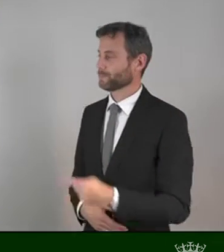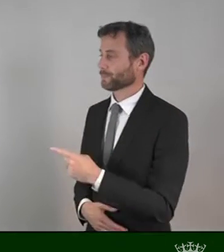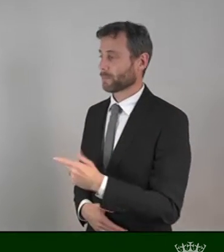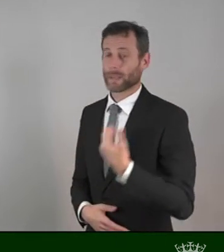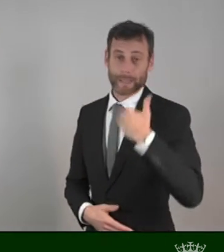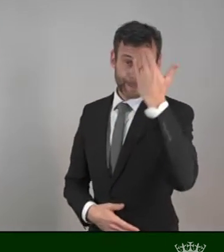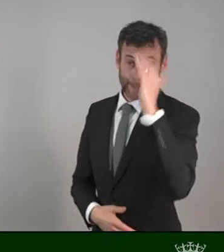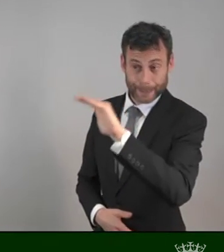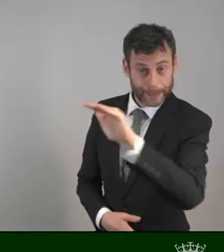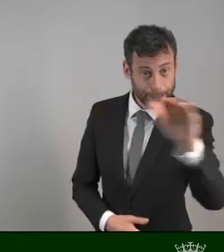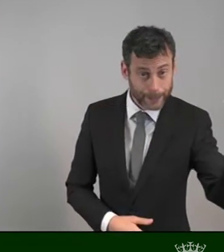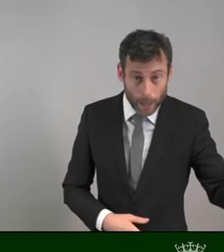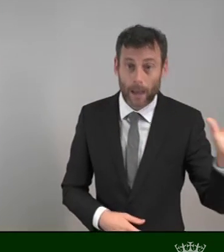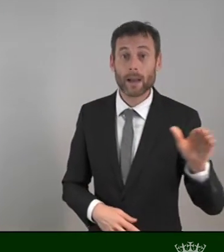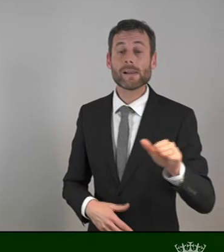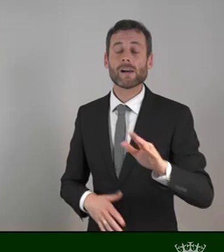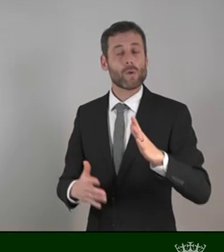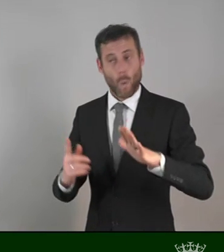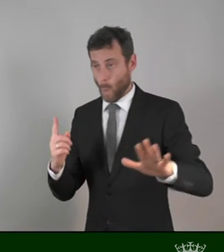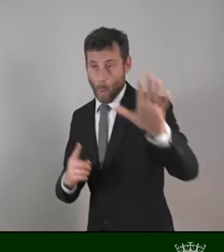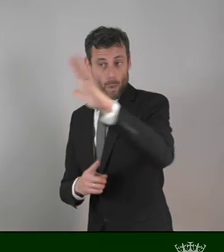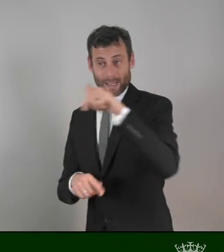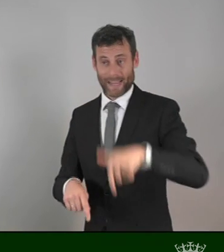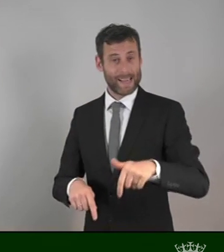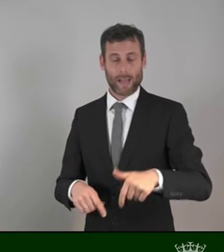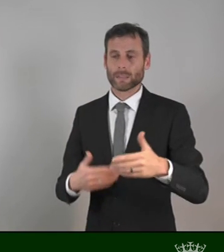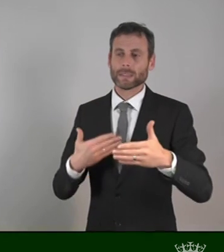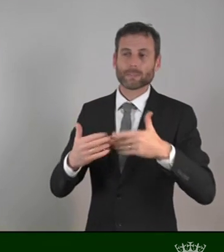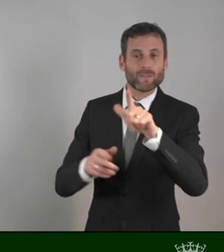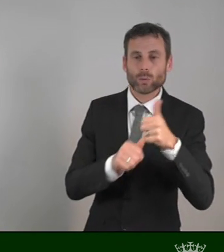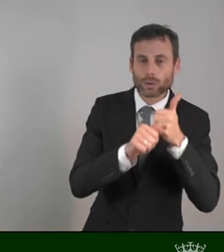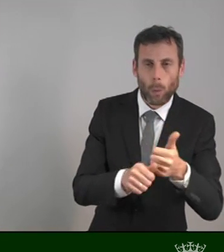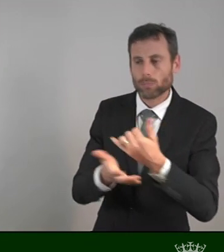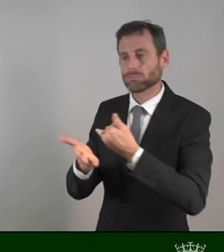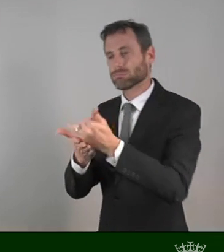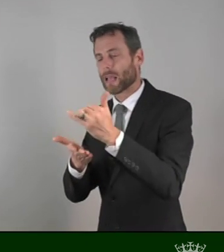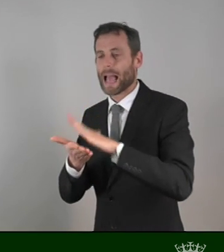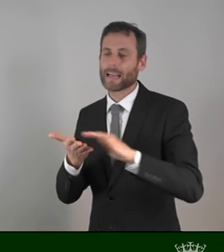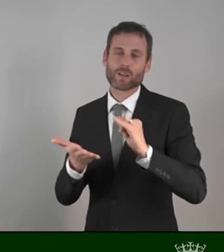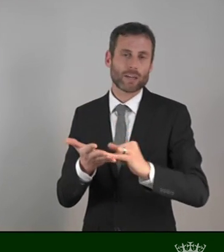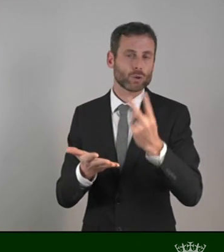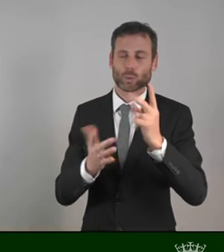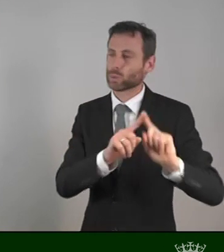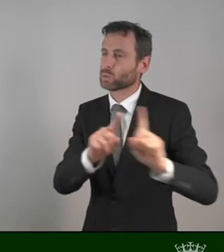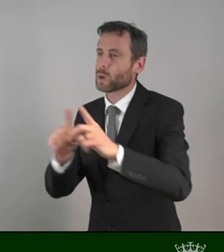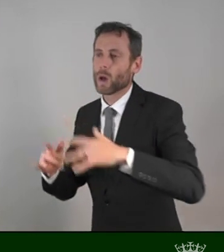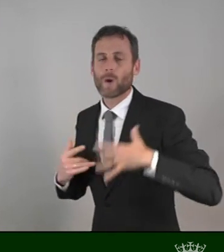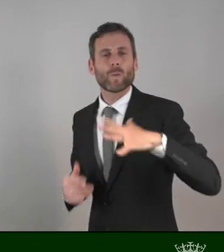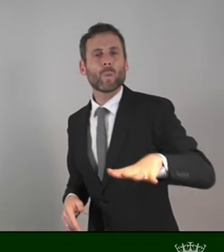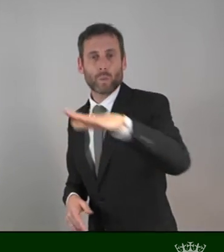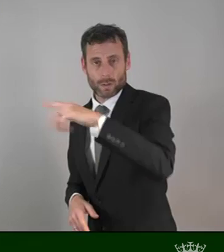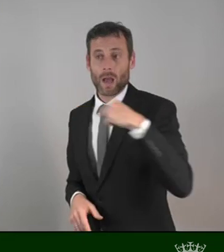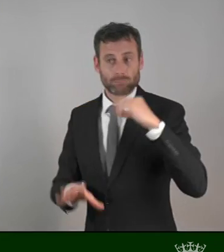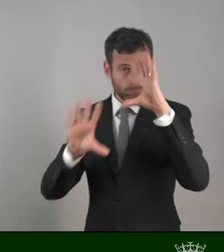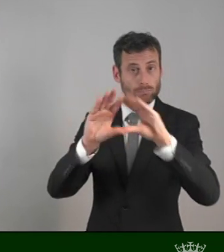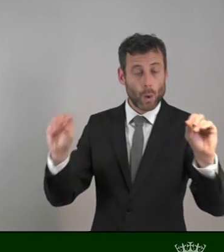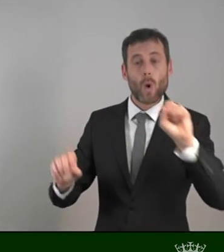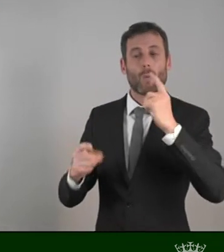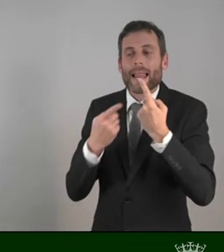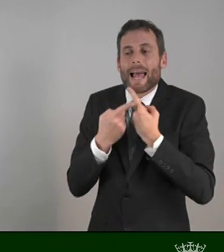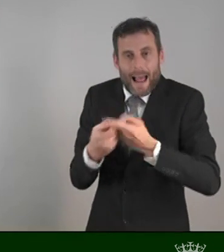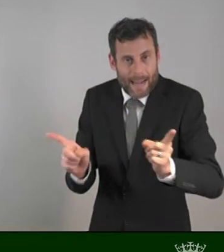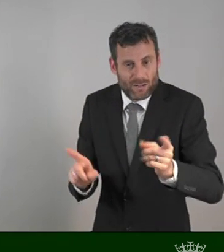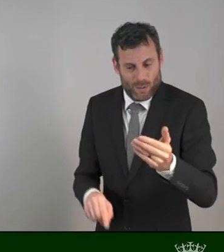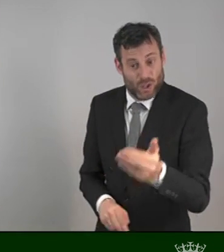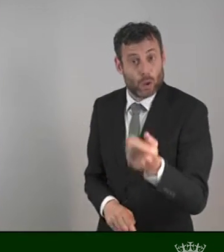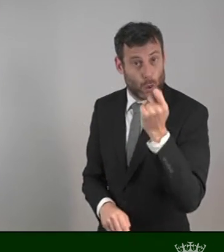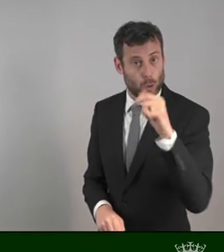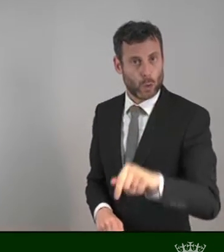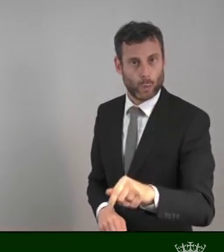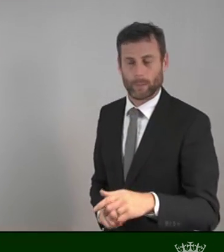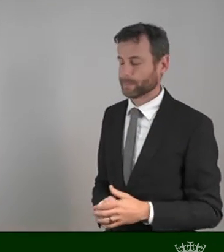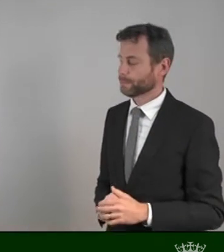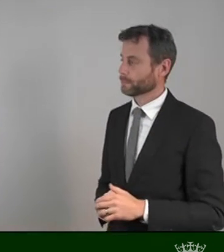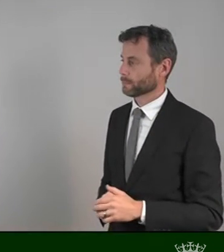I reassure honourable Friends and Members across the Chamber, of whatever persuasion they may be regarding HS2, that there will be an announcement and decision very shortly.